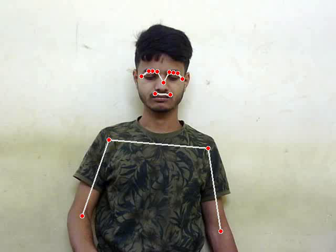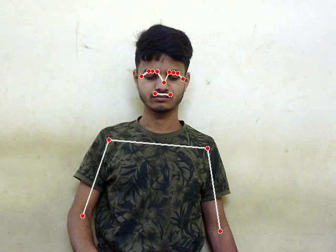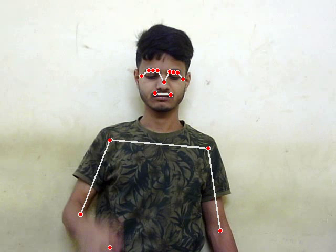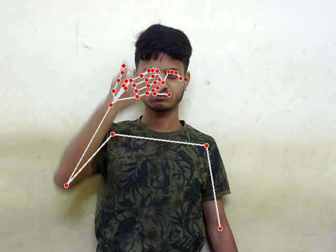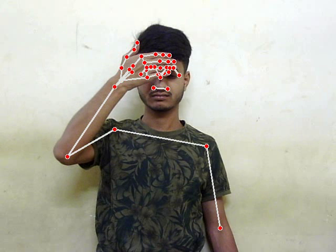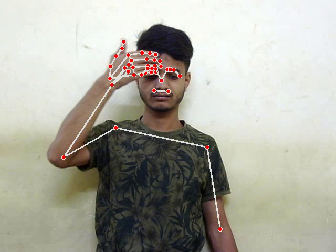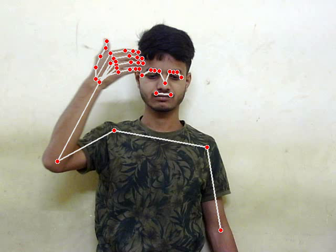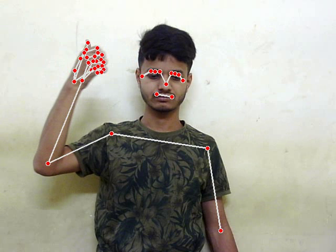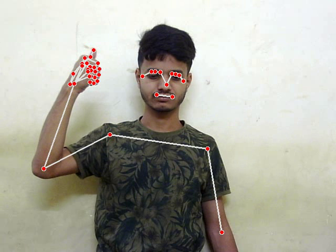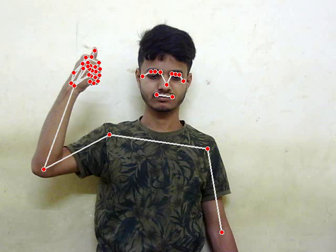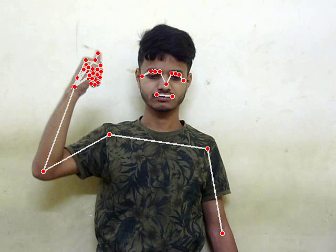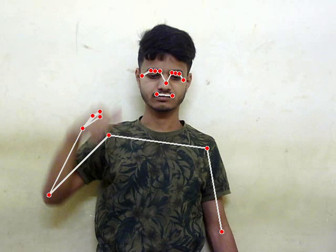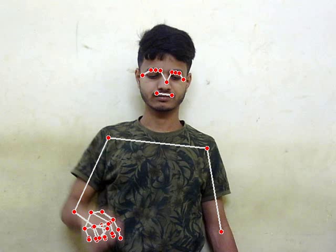forget